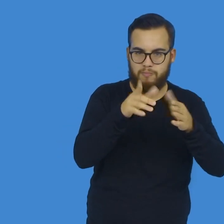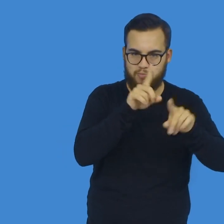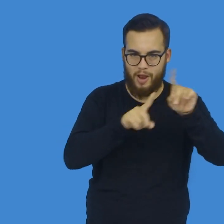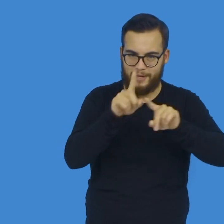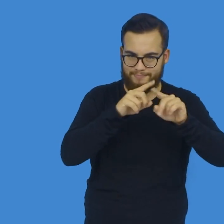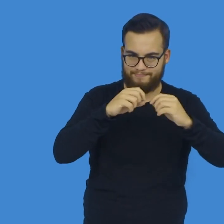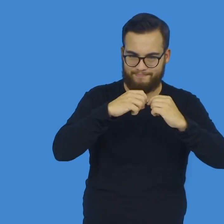problema